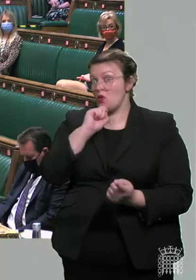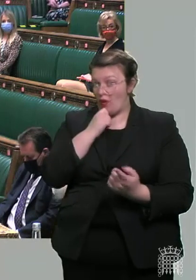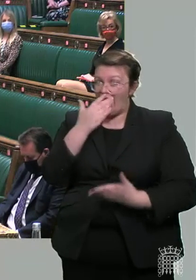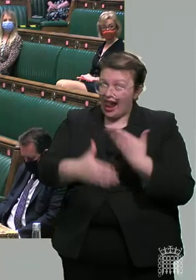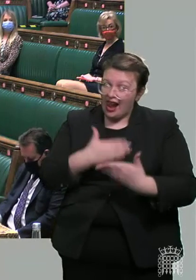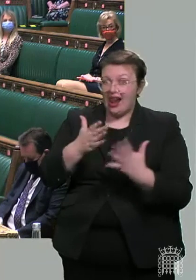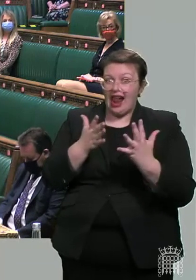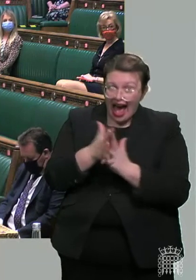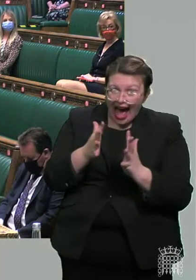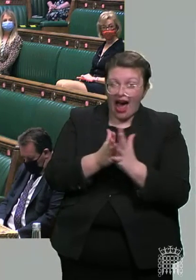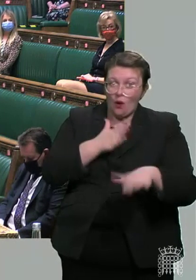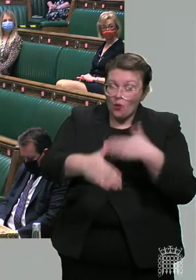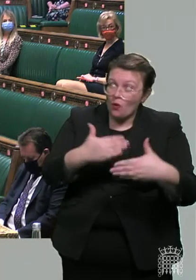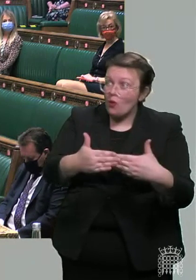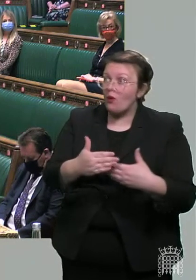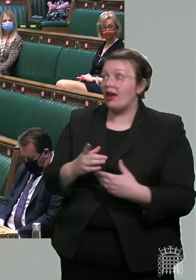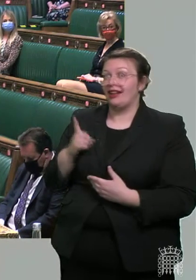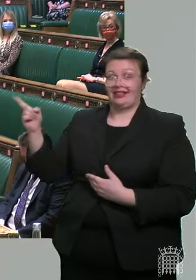I think I already know most of it.